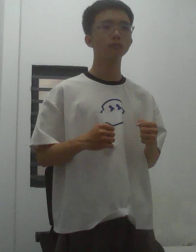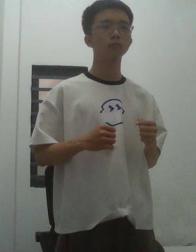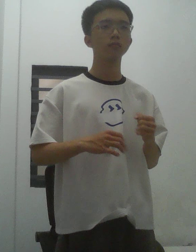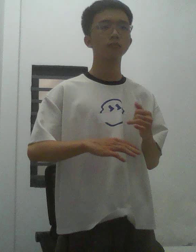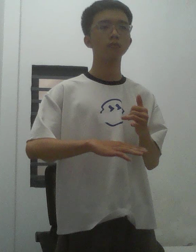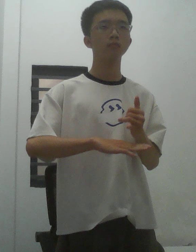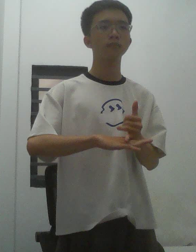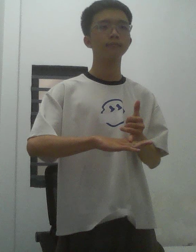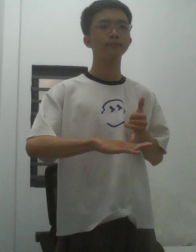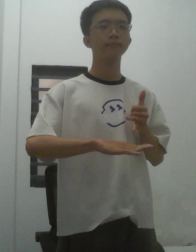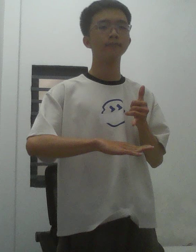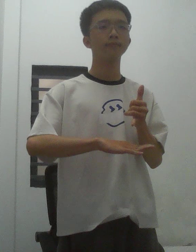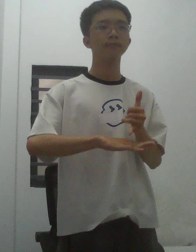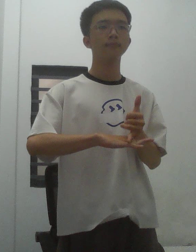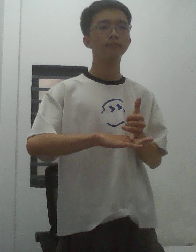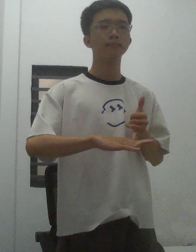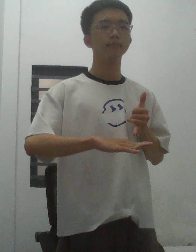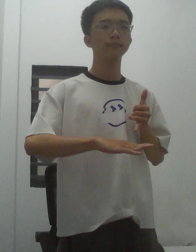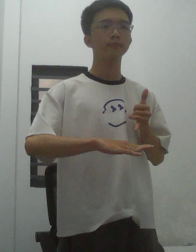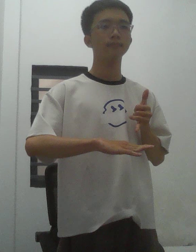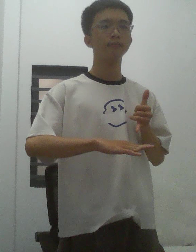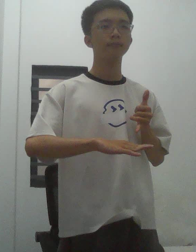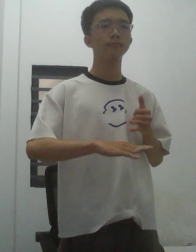cuoi tuan